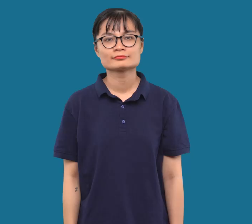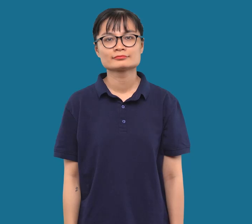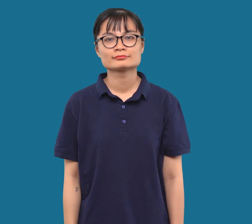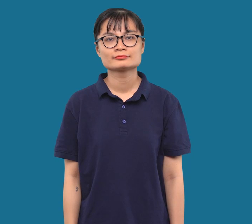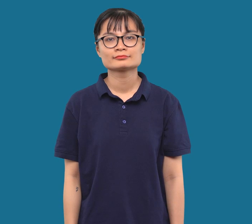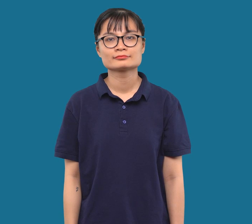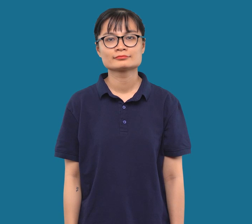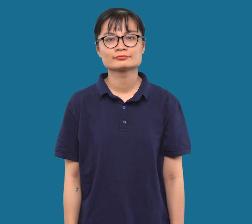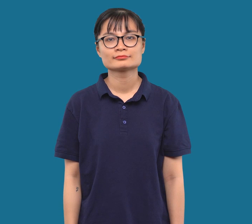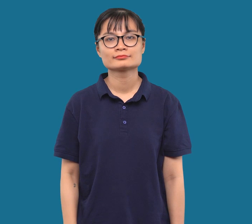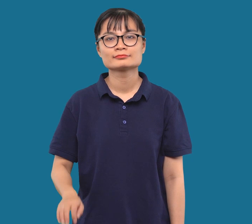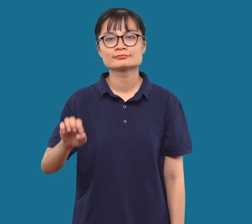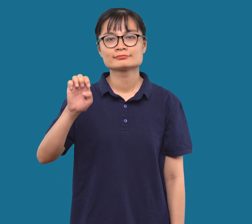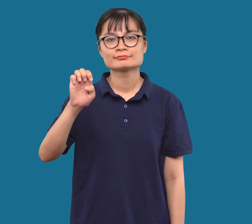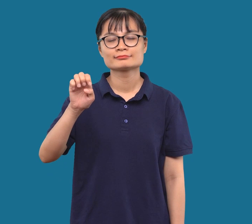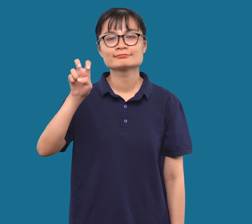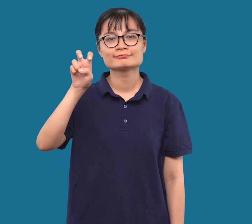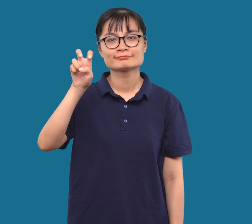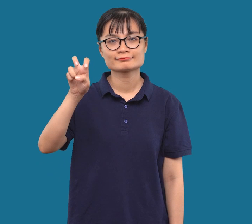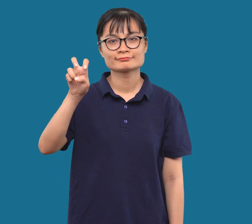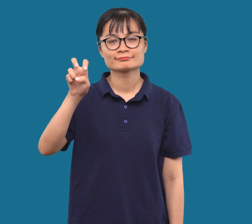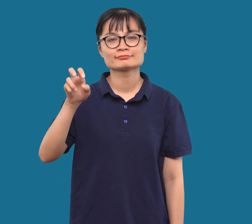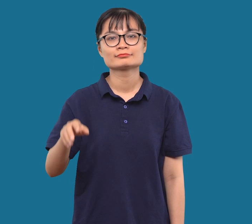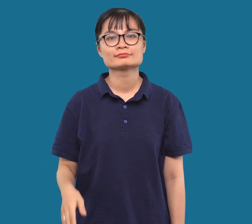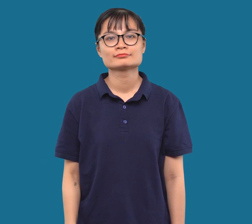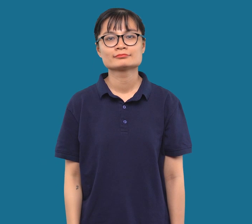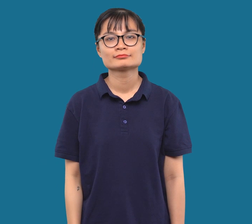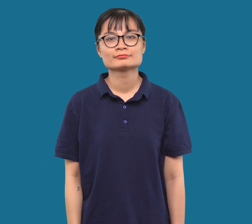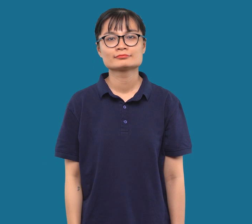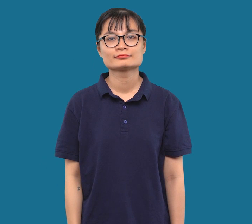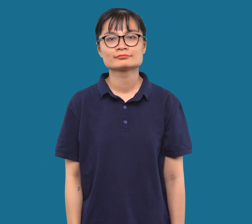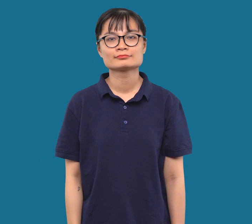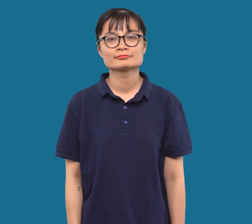ê